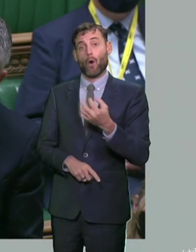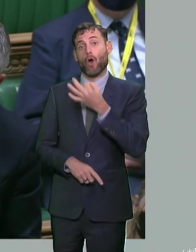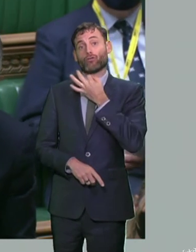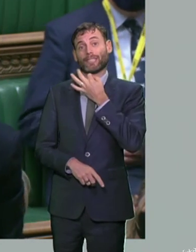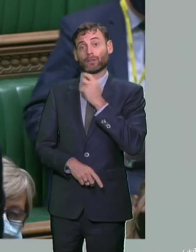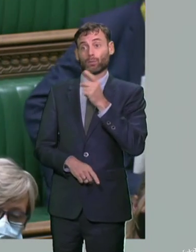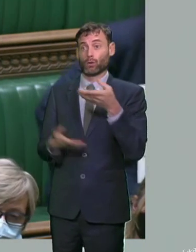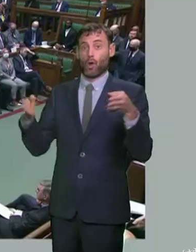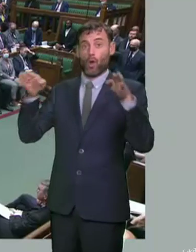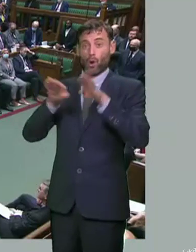What is it going to be?